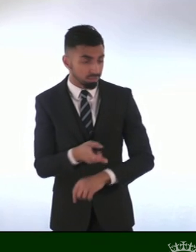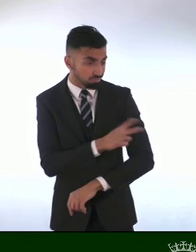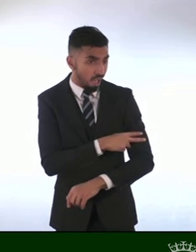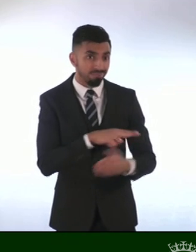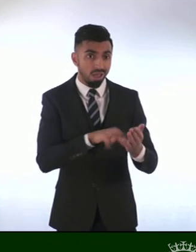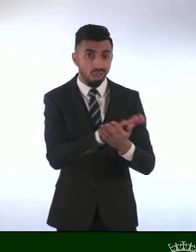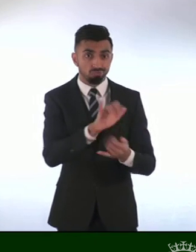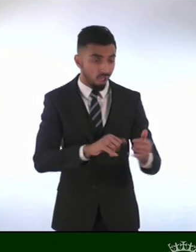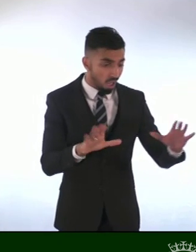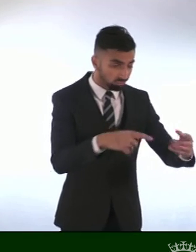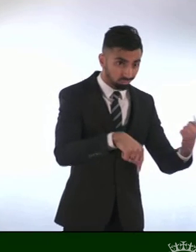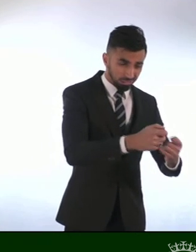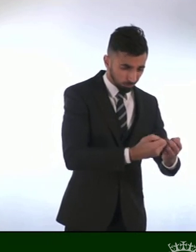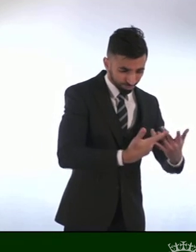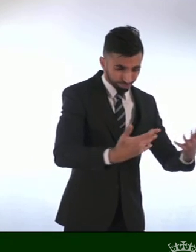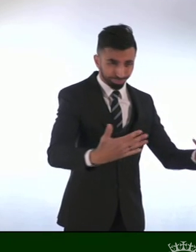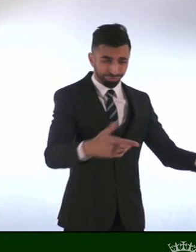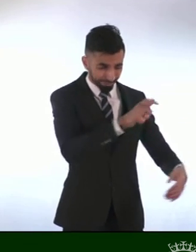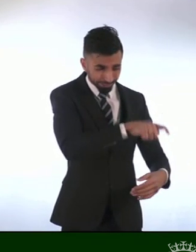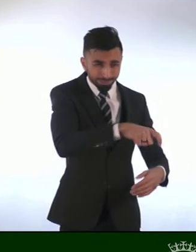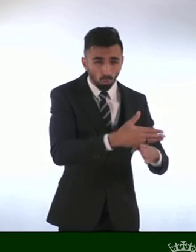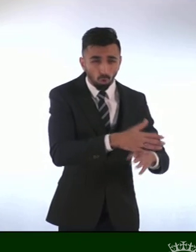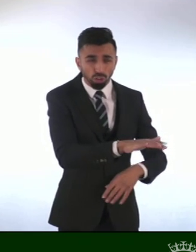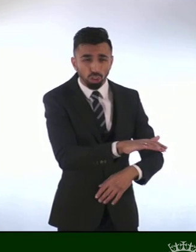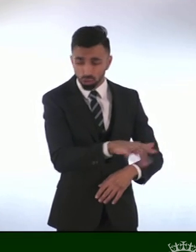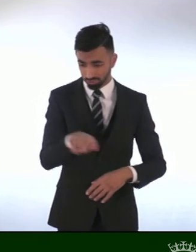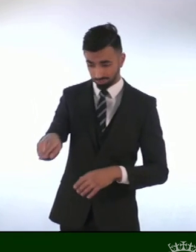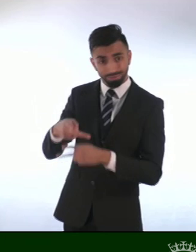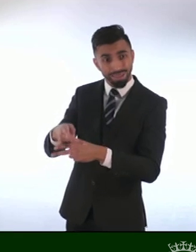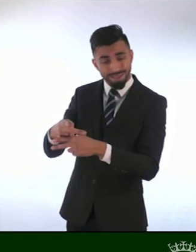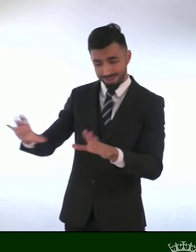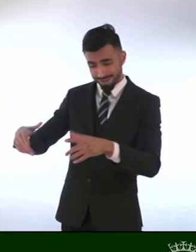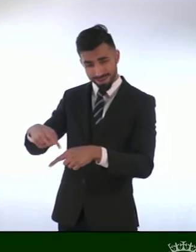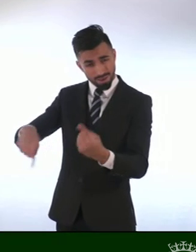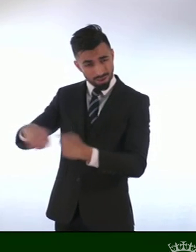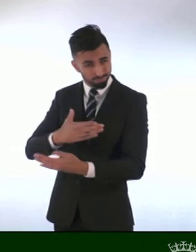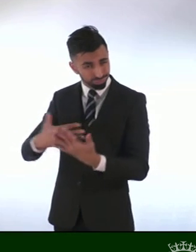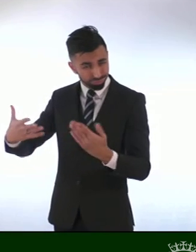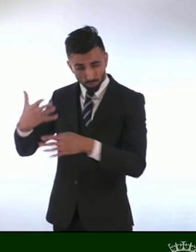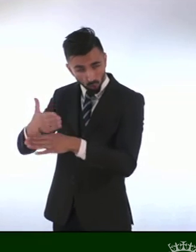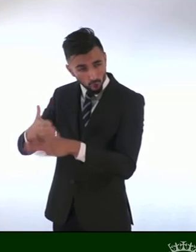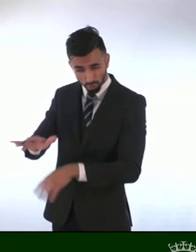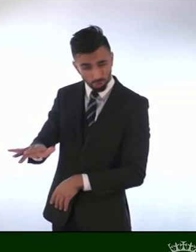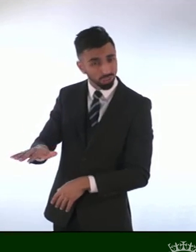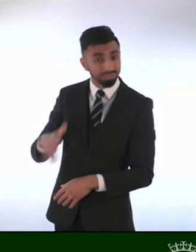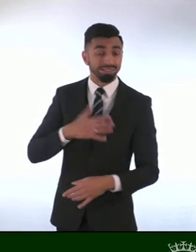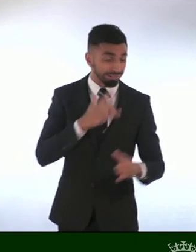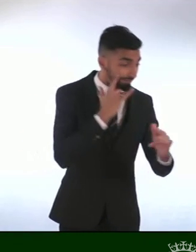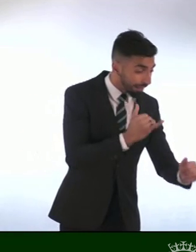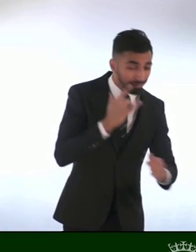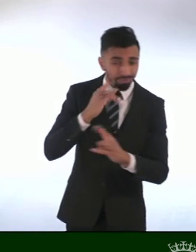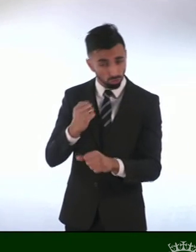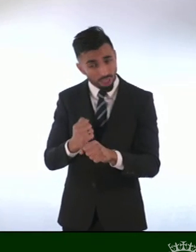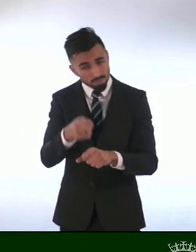It is a massive undertaking and I wish there was a greater sense of urgency from the Government in getting testing available for all staff.